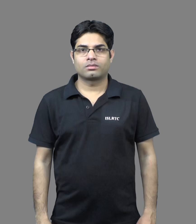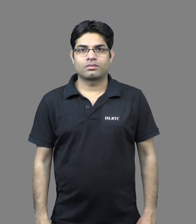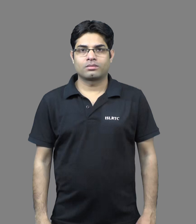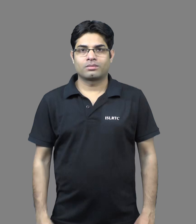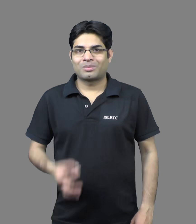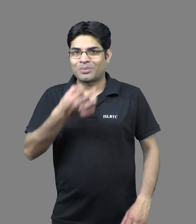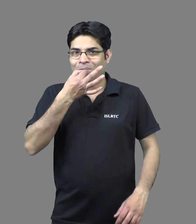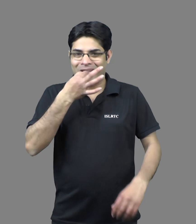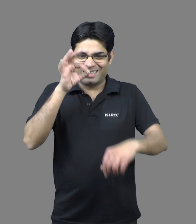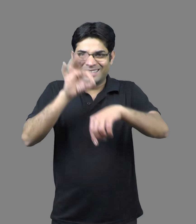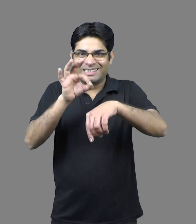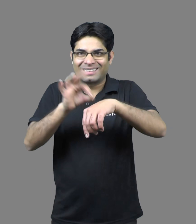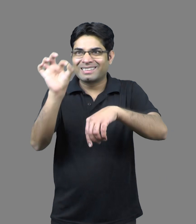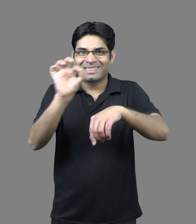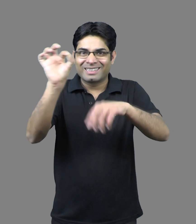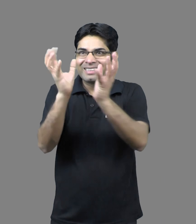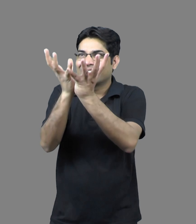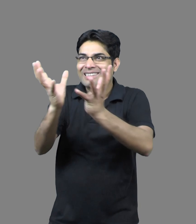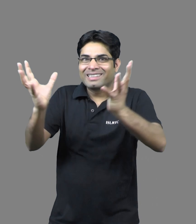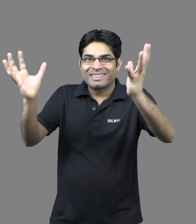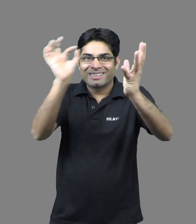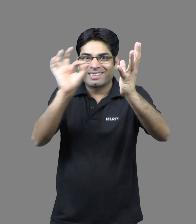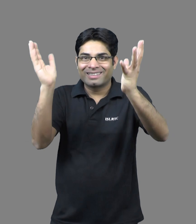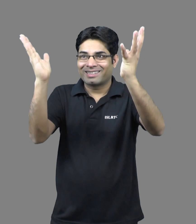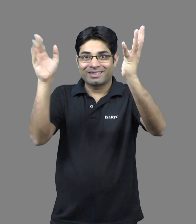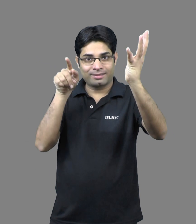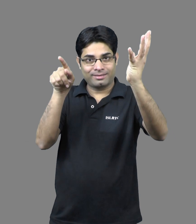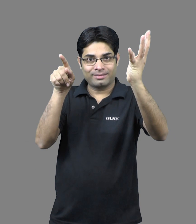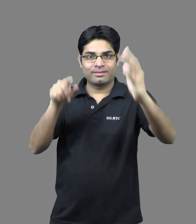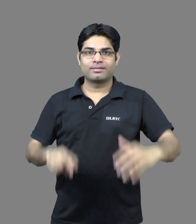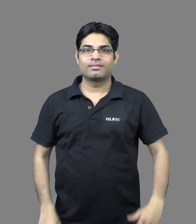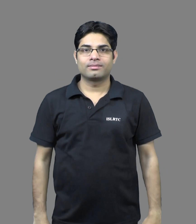Beehive Hive